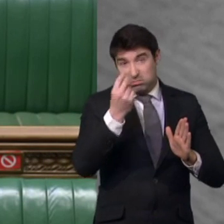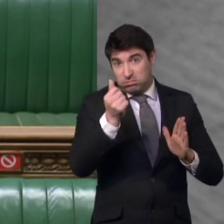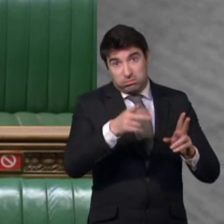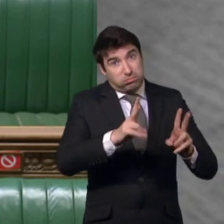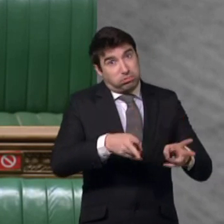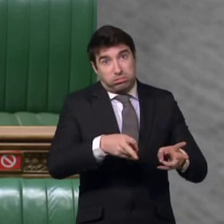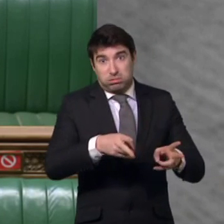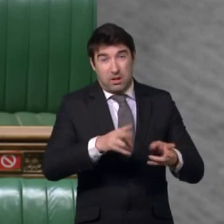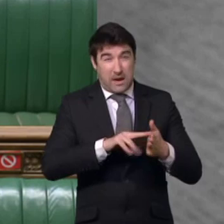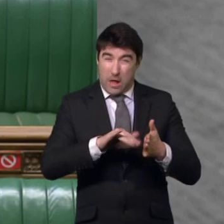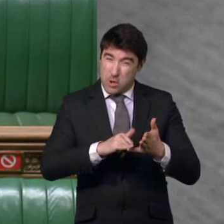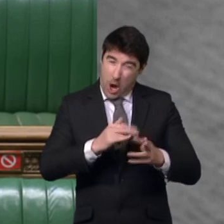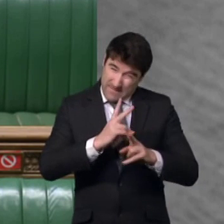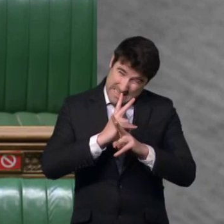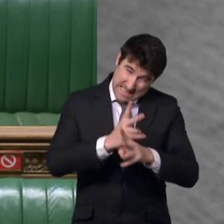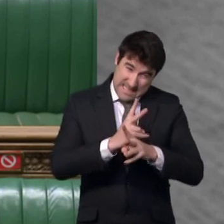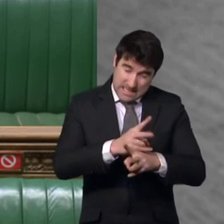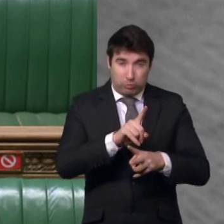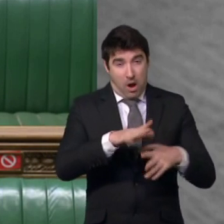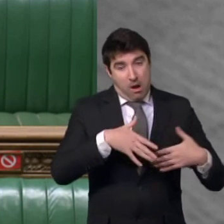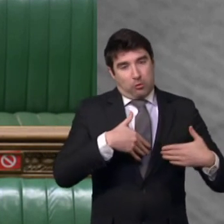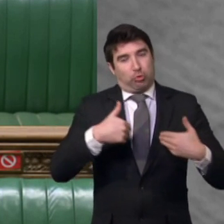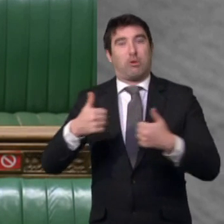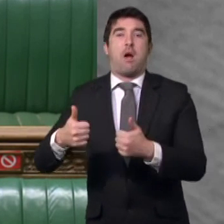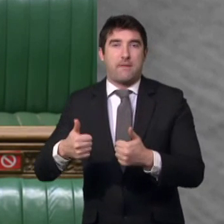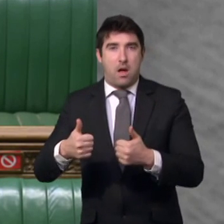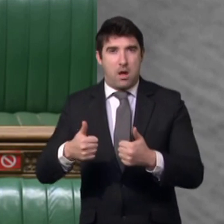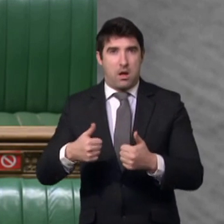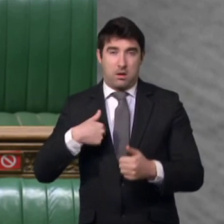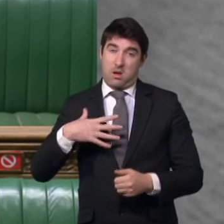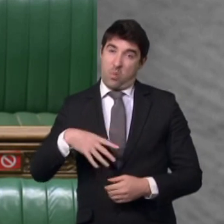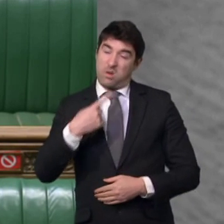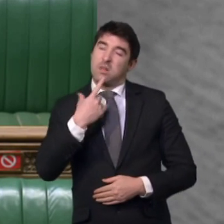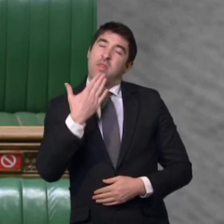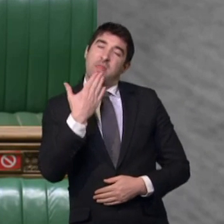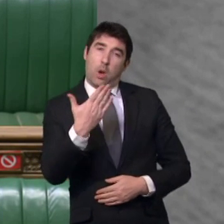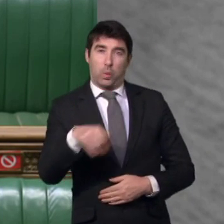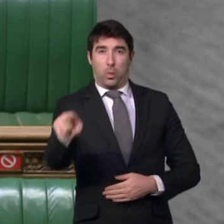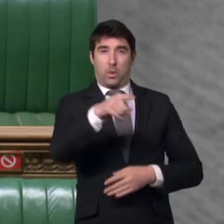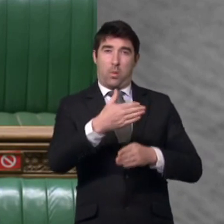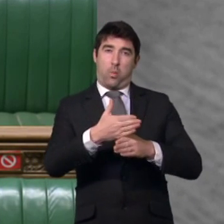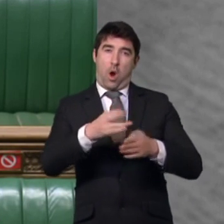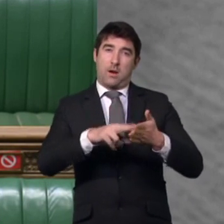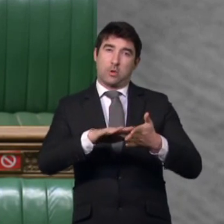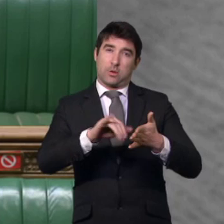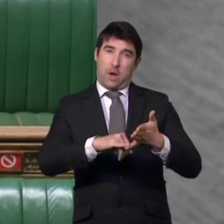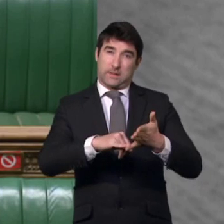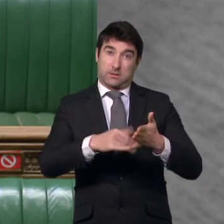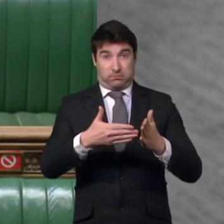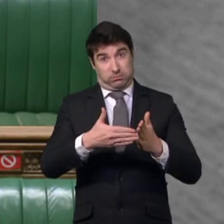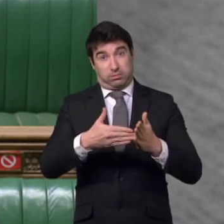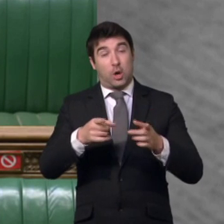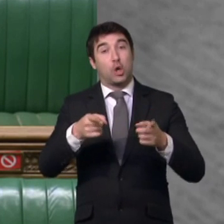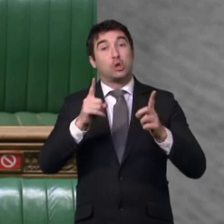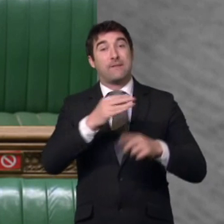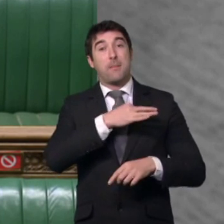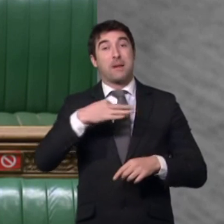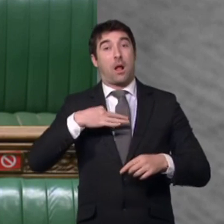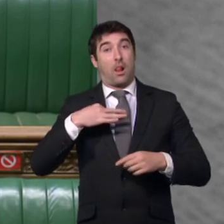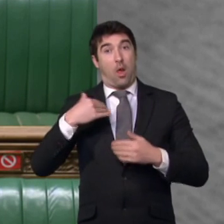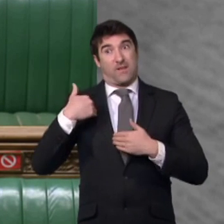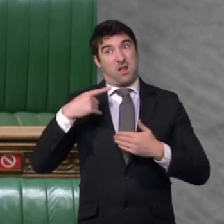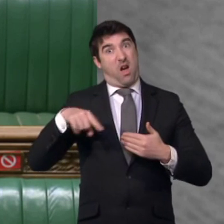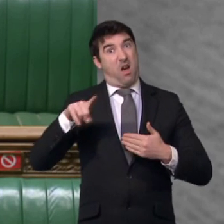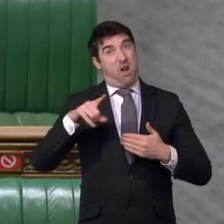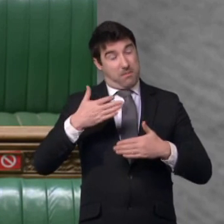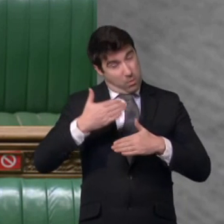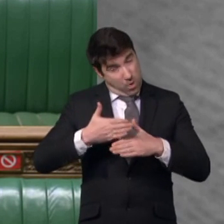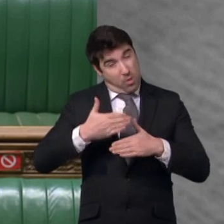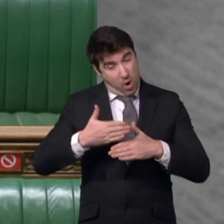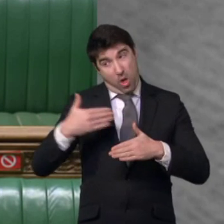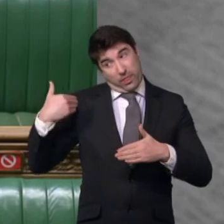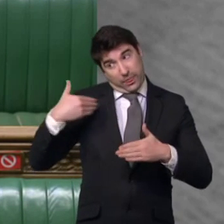I want to put on the record my thanks to all those working in the NHS, in particular those—including our chief medical officer—who have been working selflessly on the wards over Christmas.